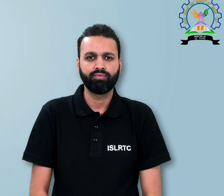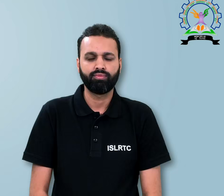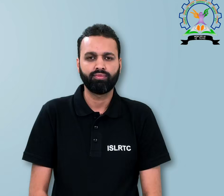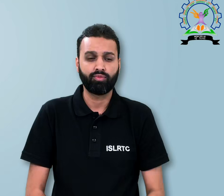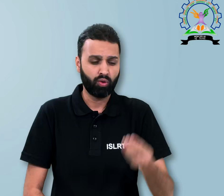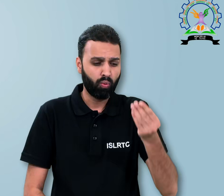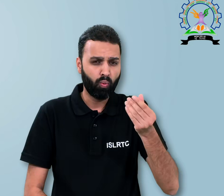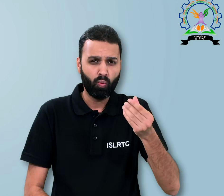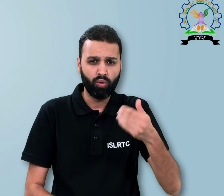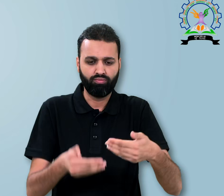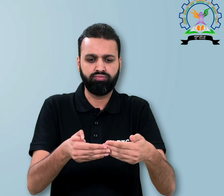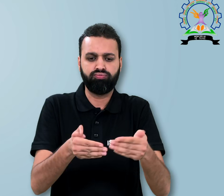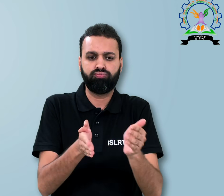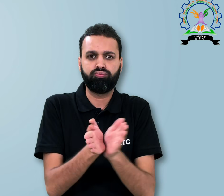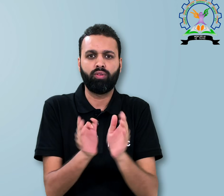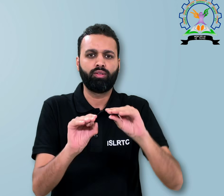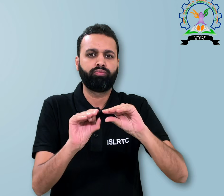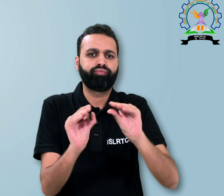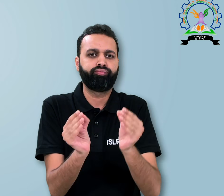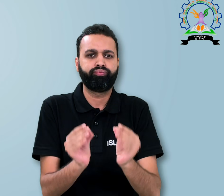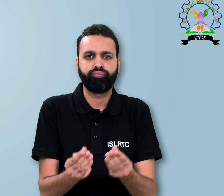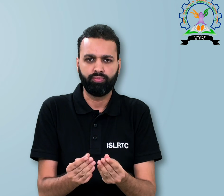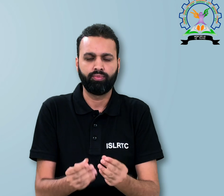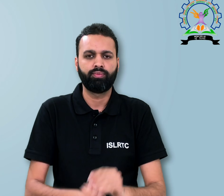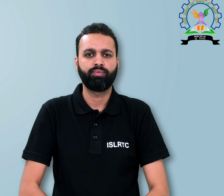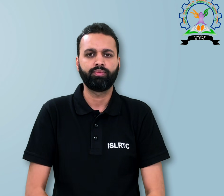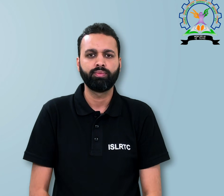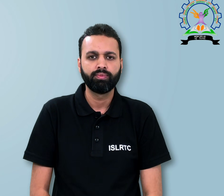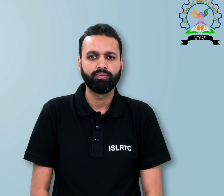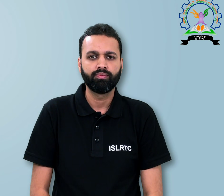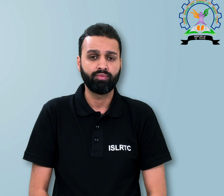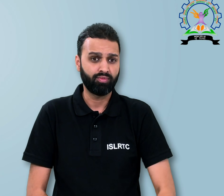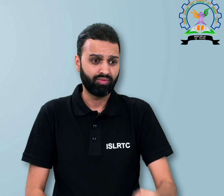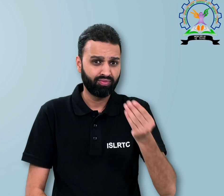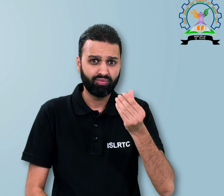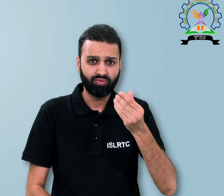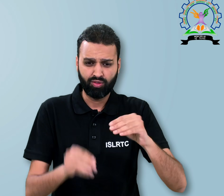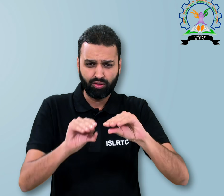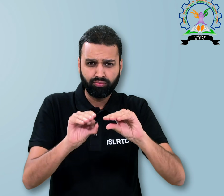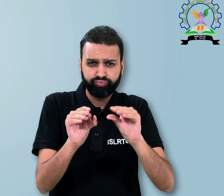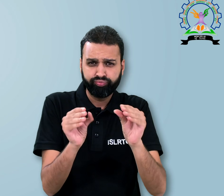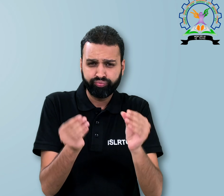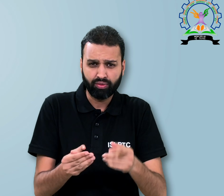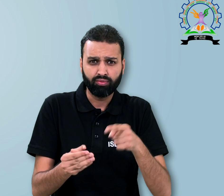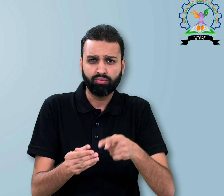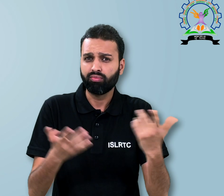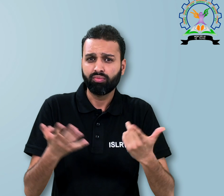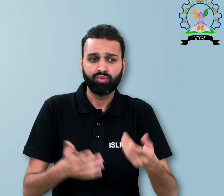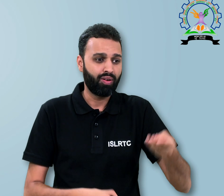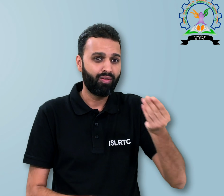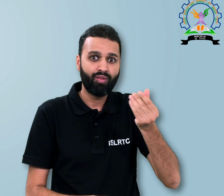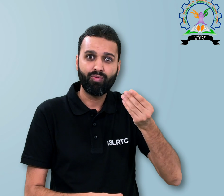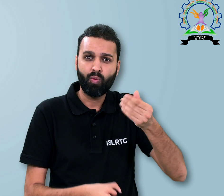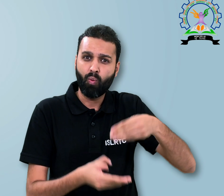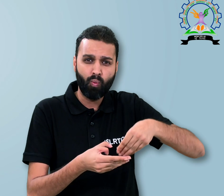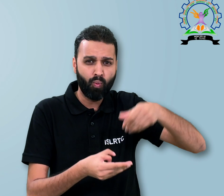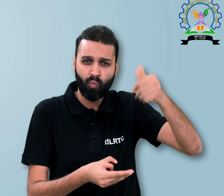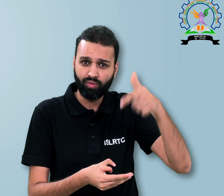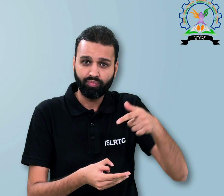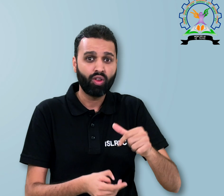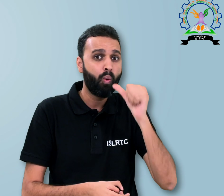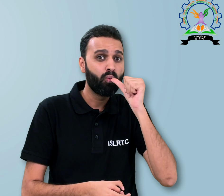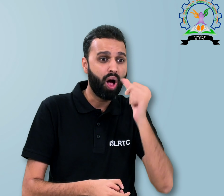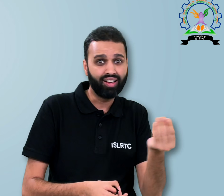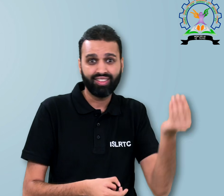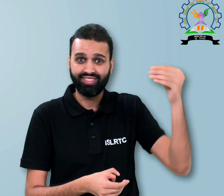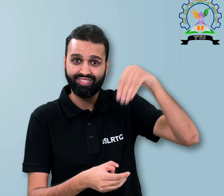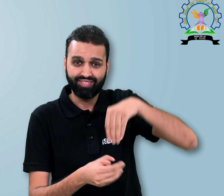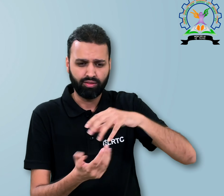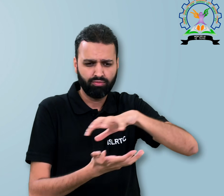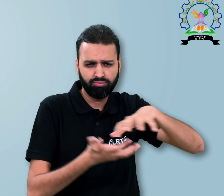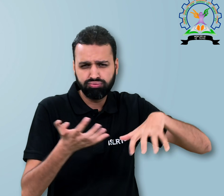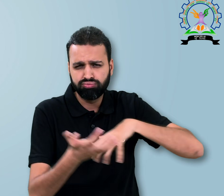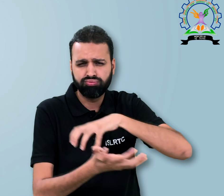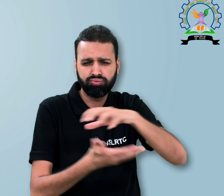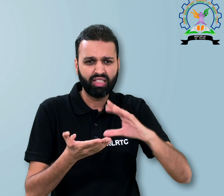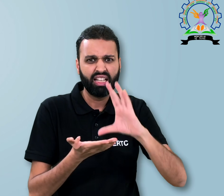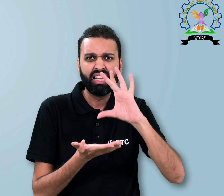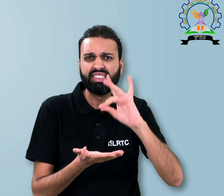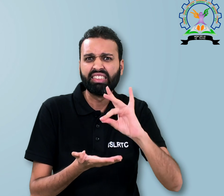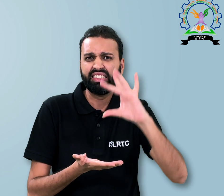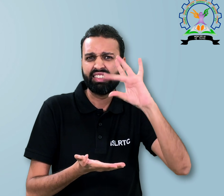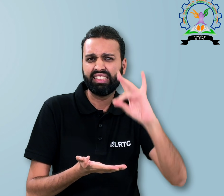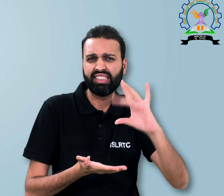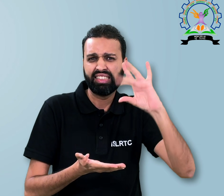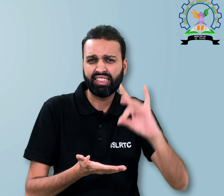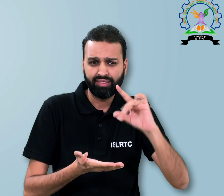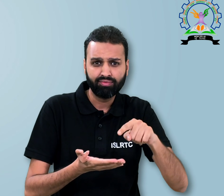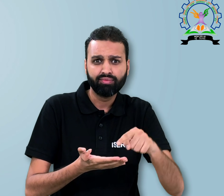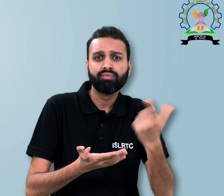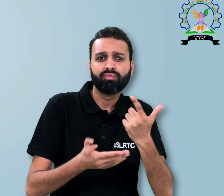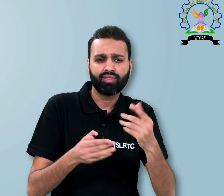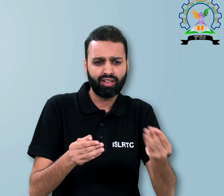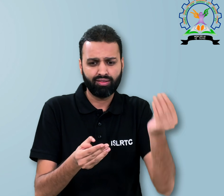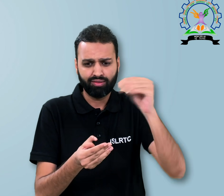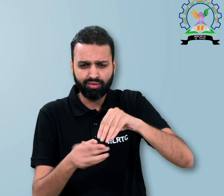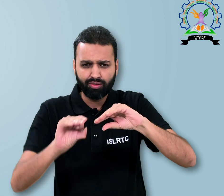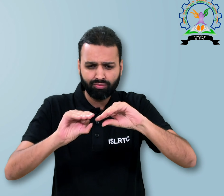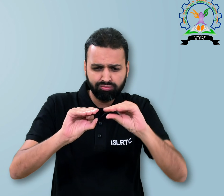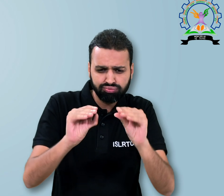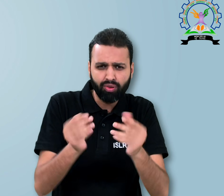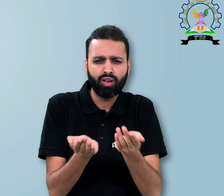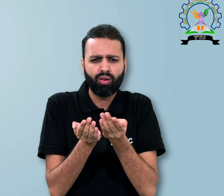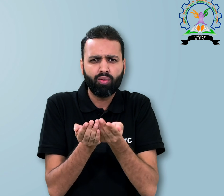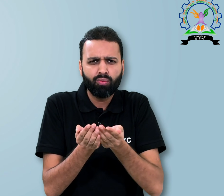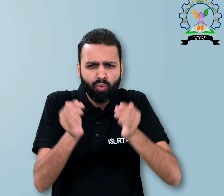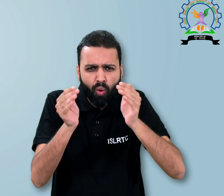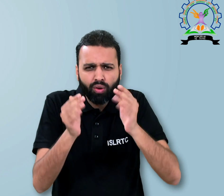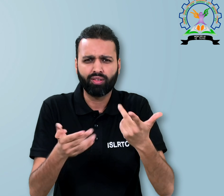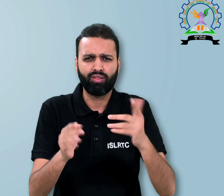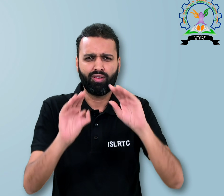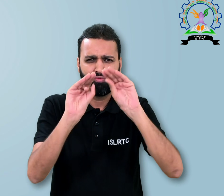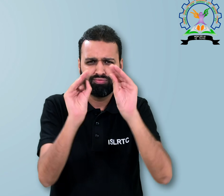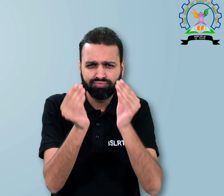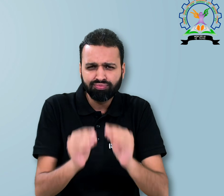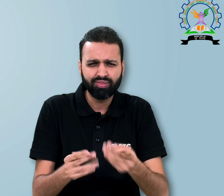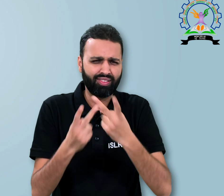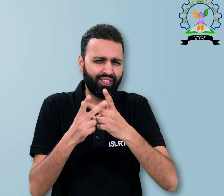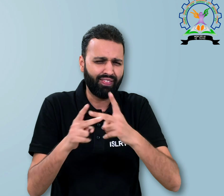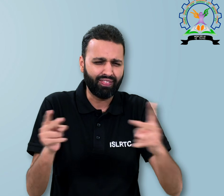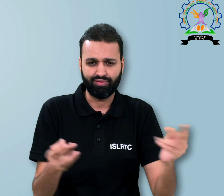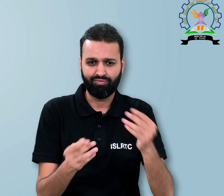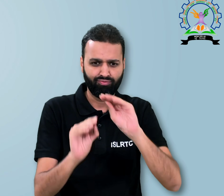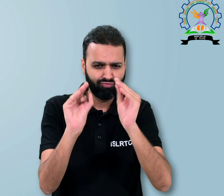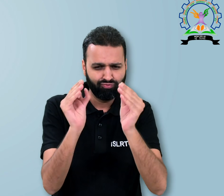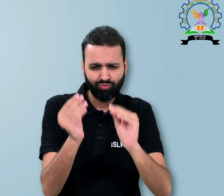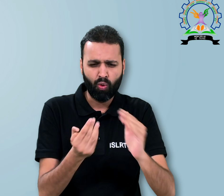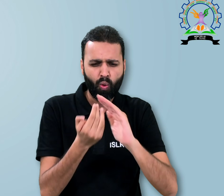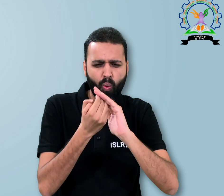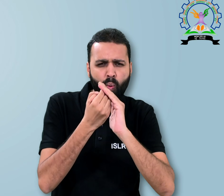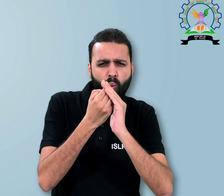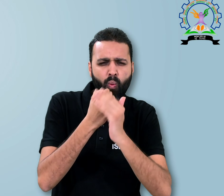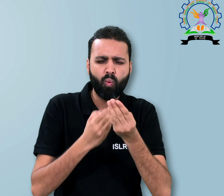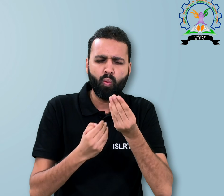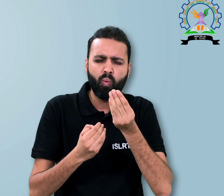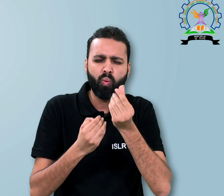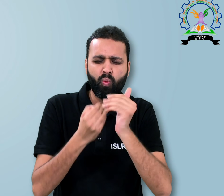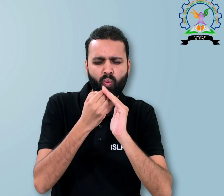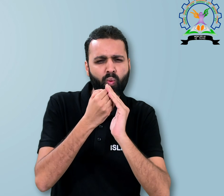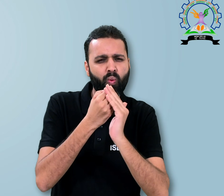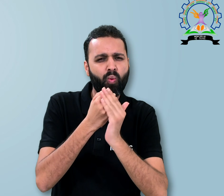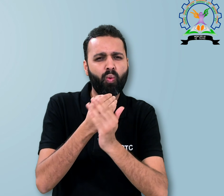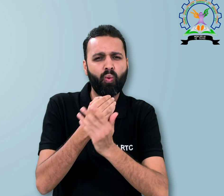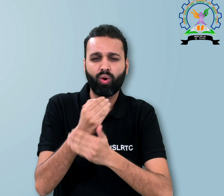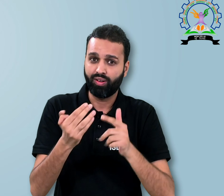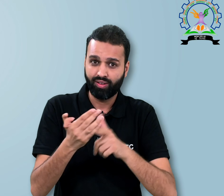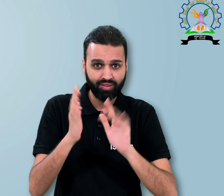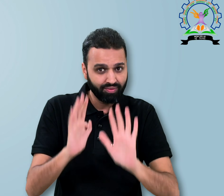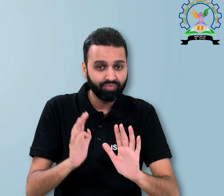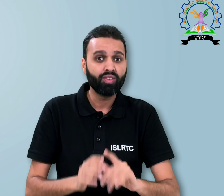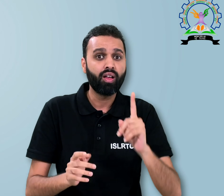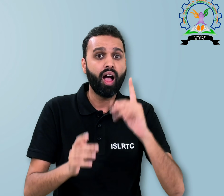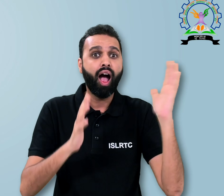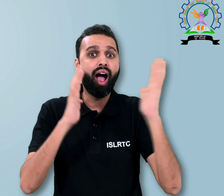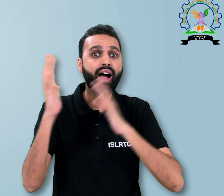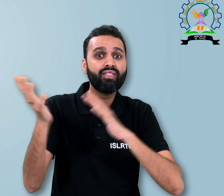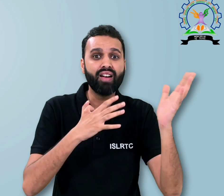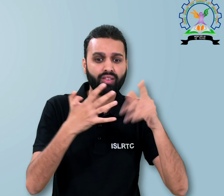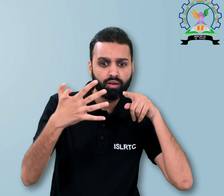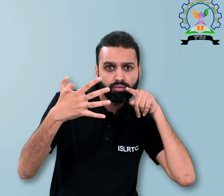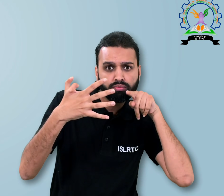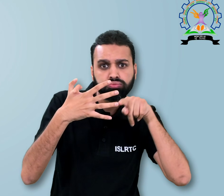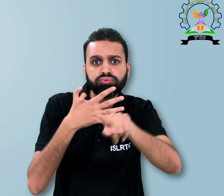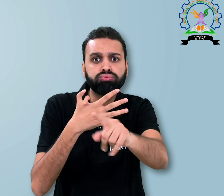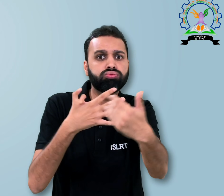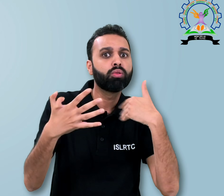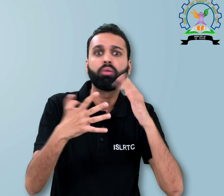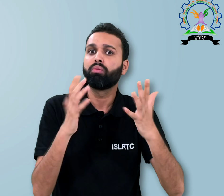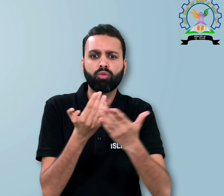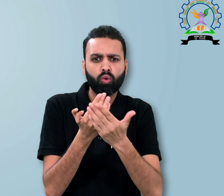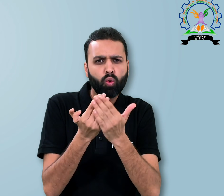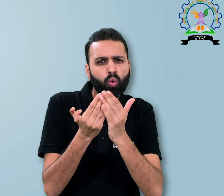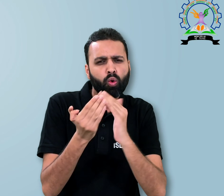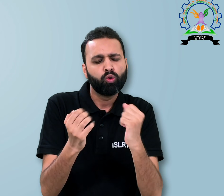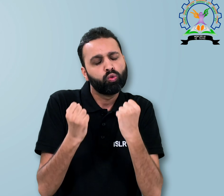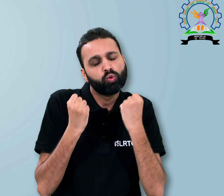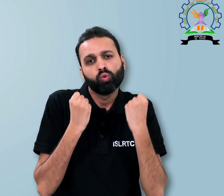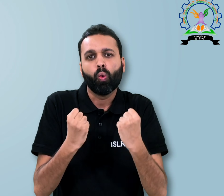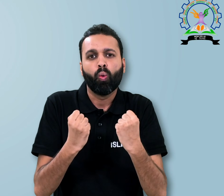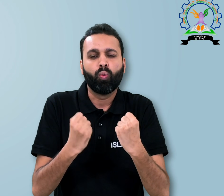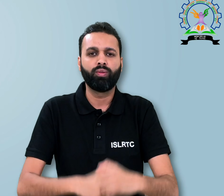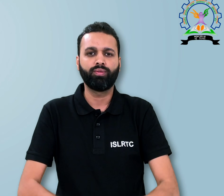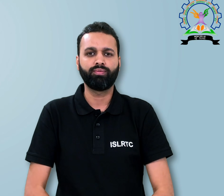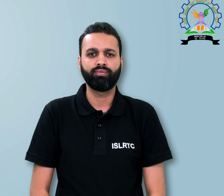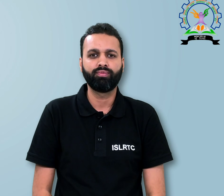Clayey Soil Clayey soil contains very fine particles. It is tightly packed together and has little or no air spaces between them. It is very sticky to the touch when wet but smooth when dried.